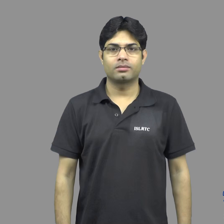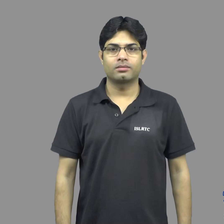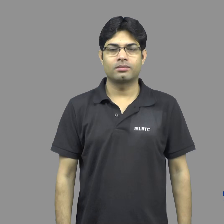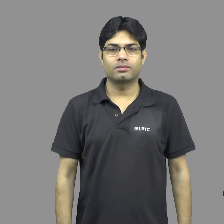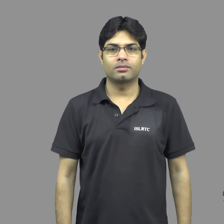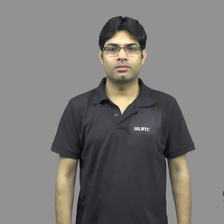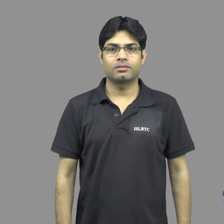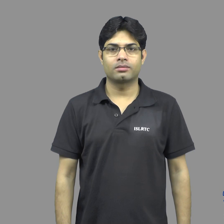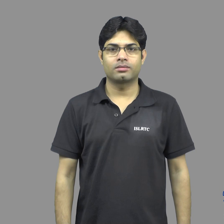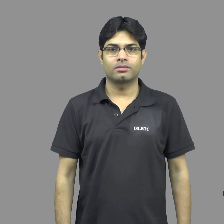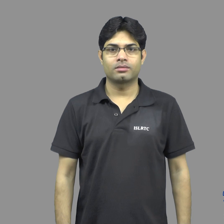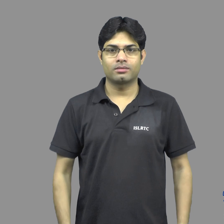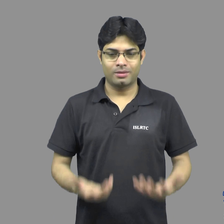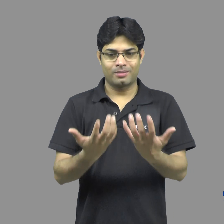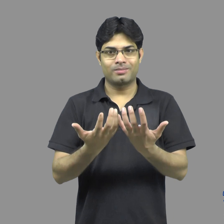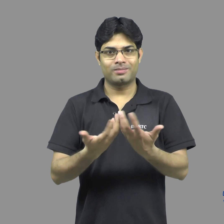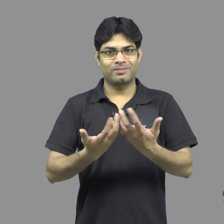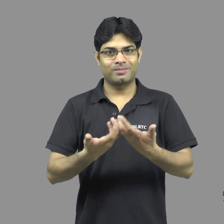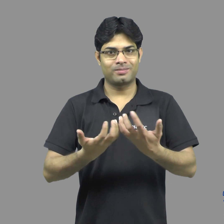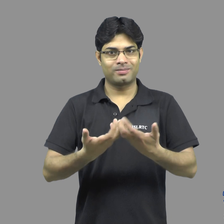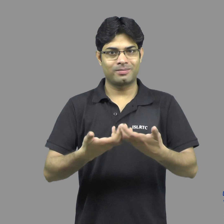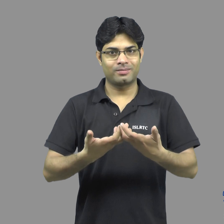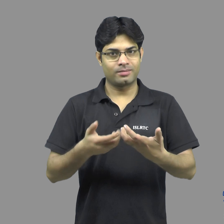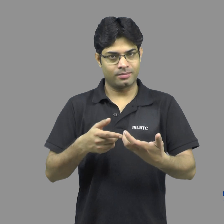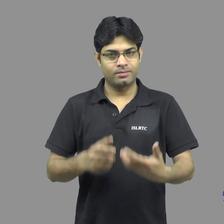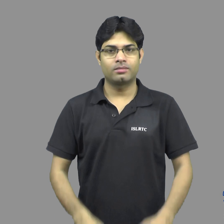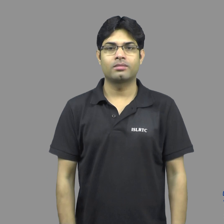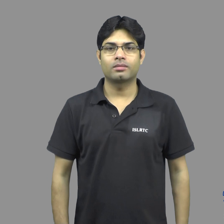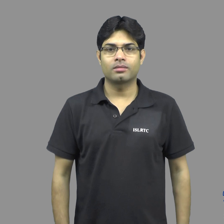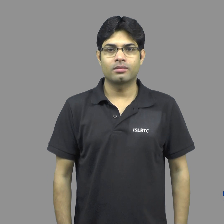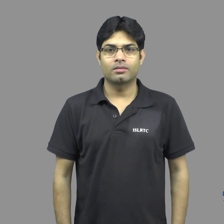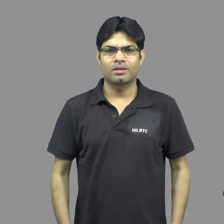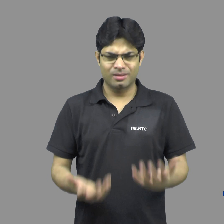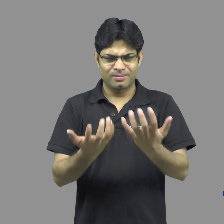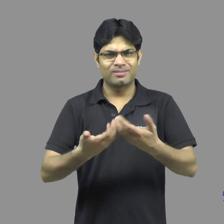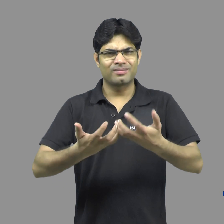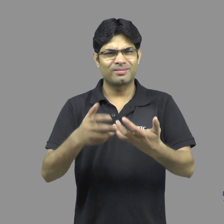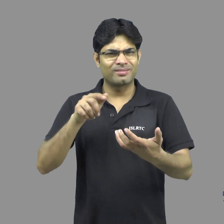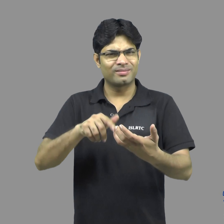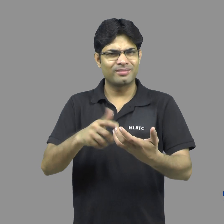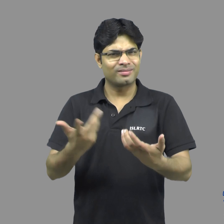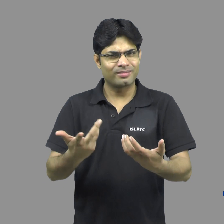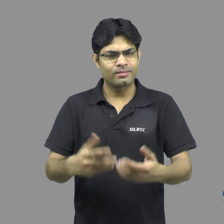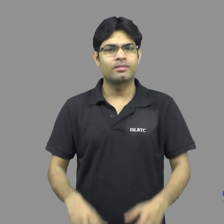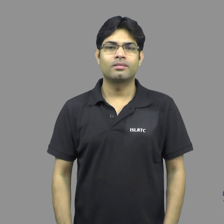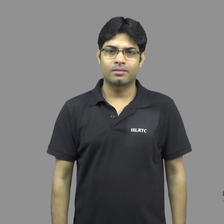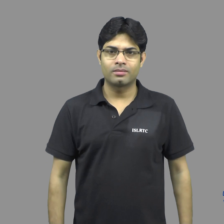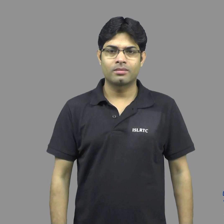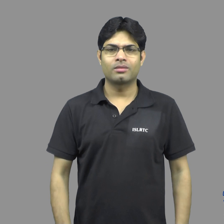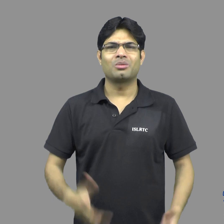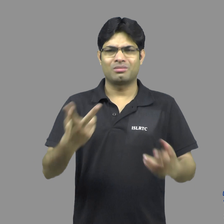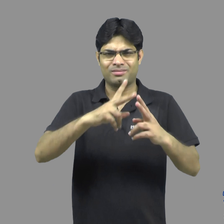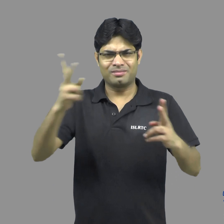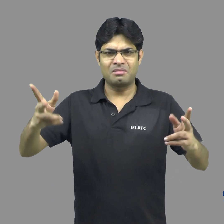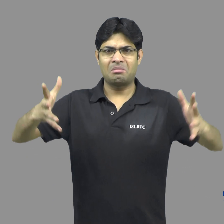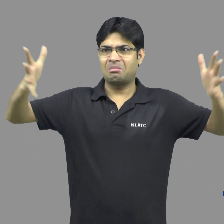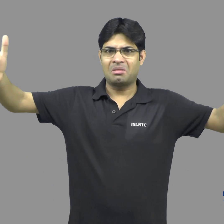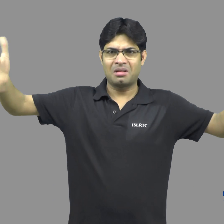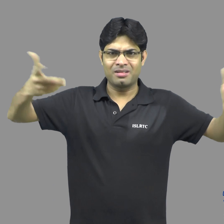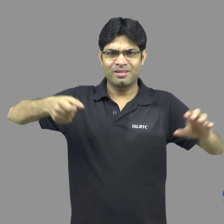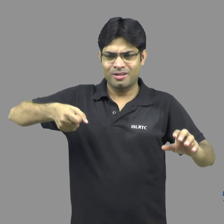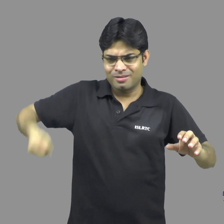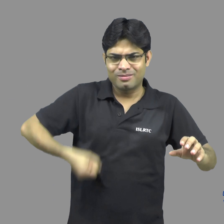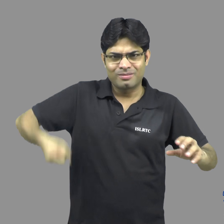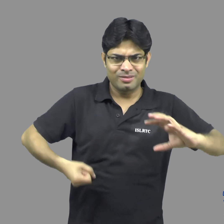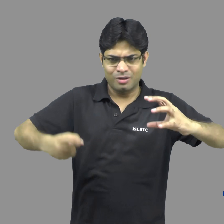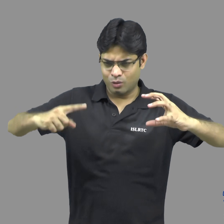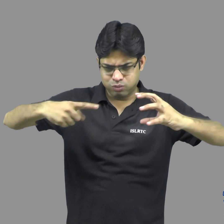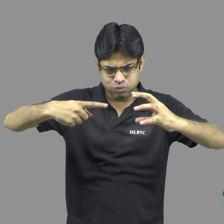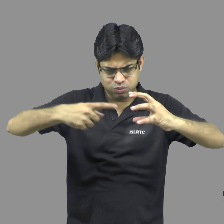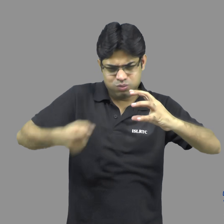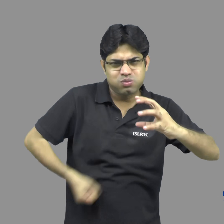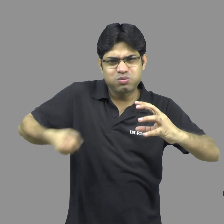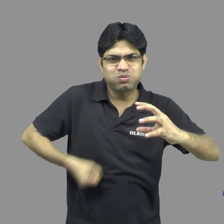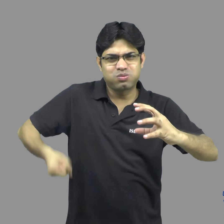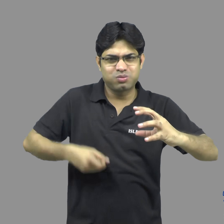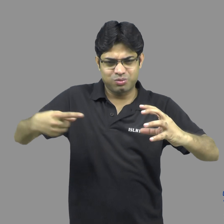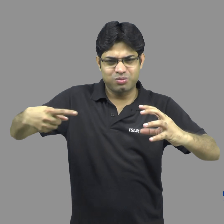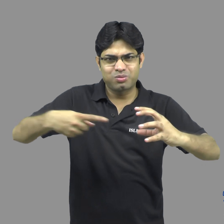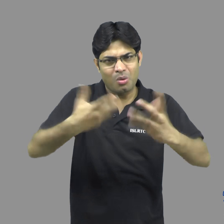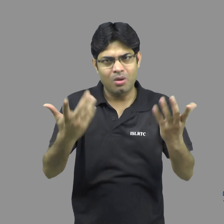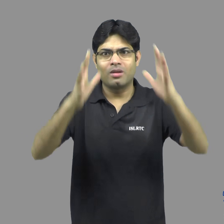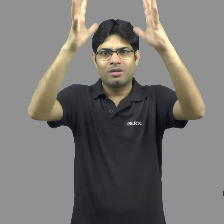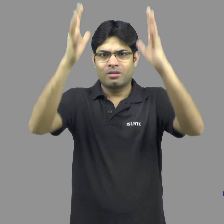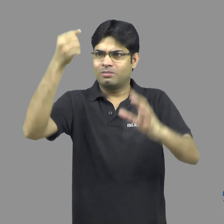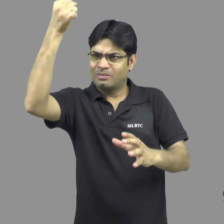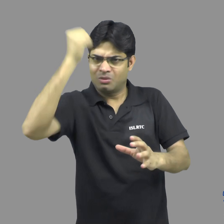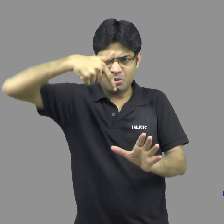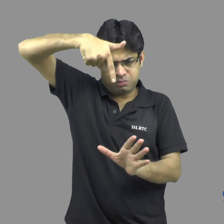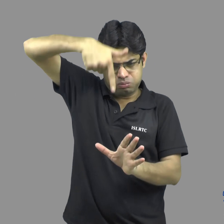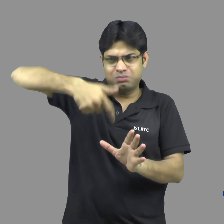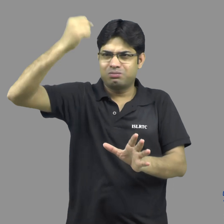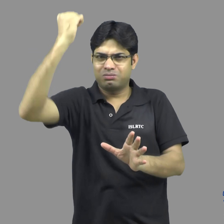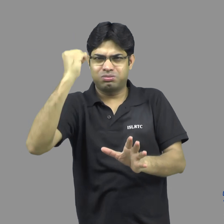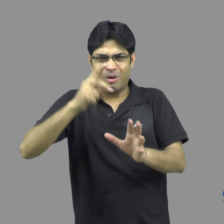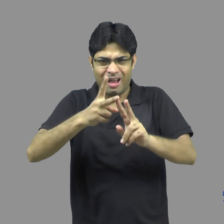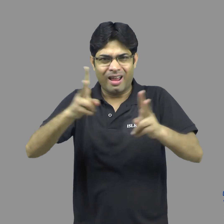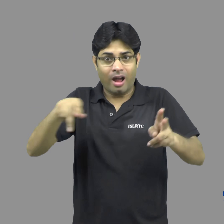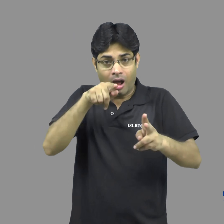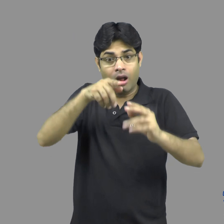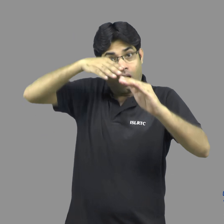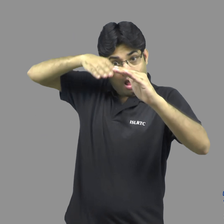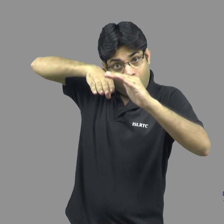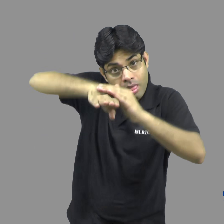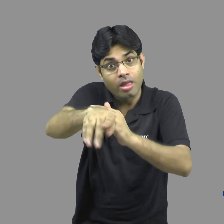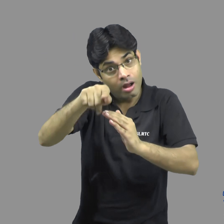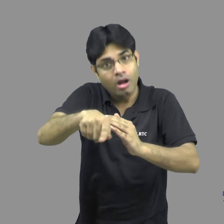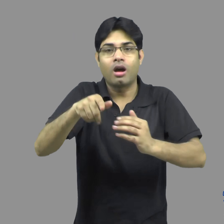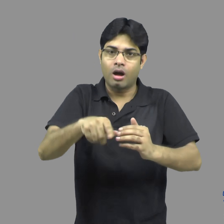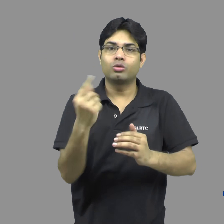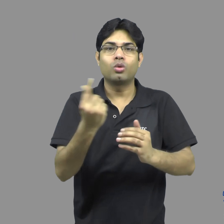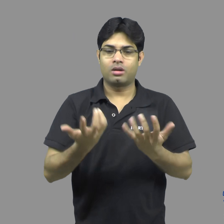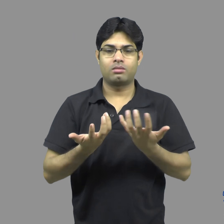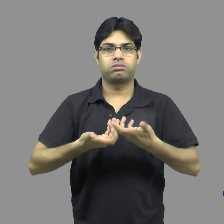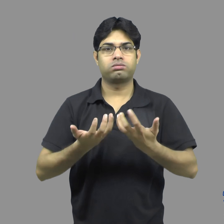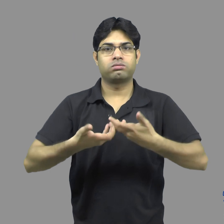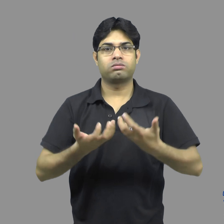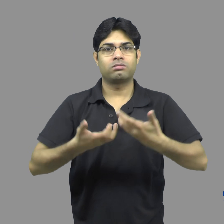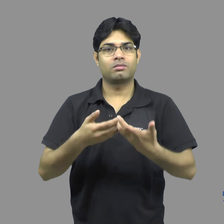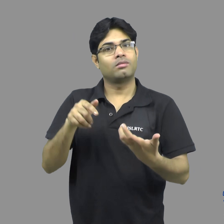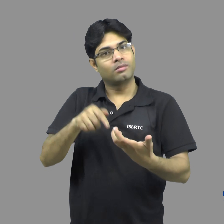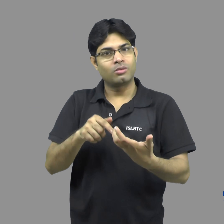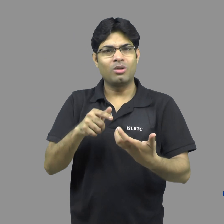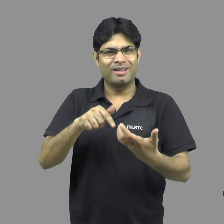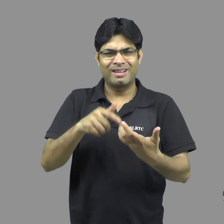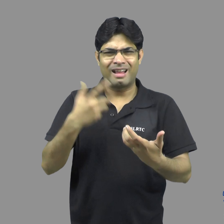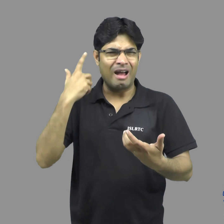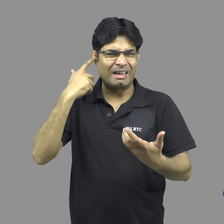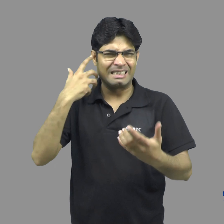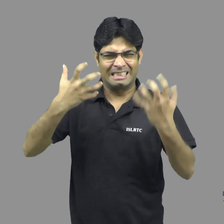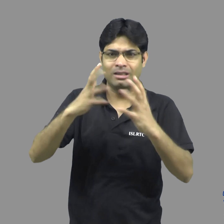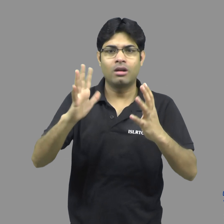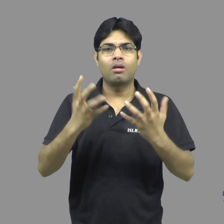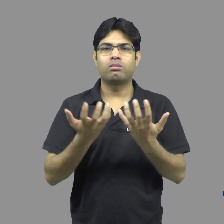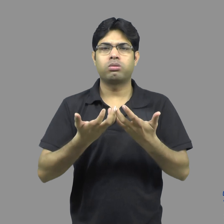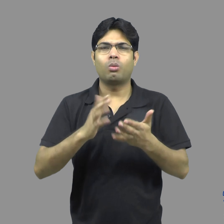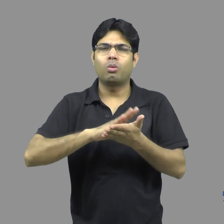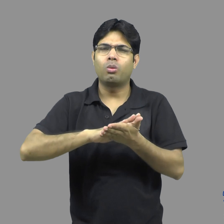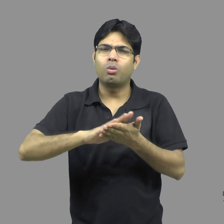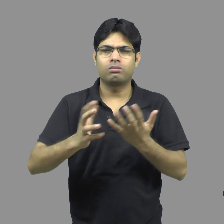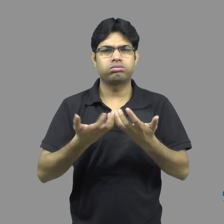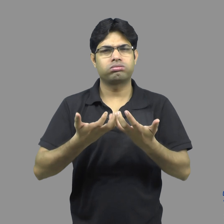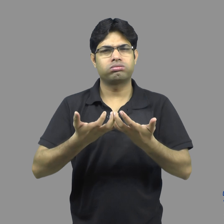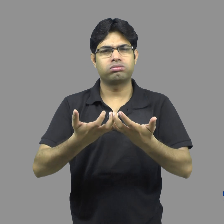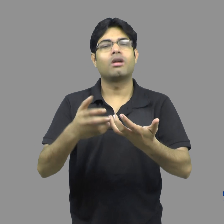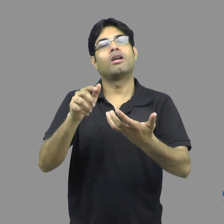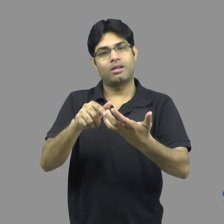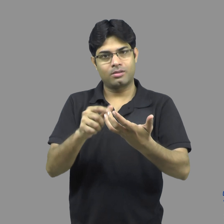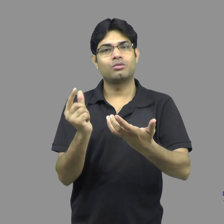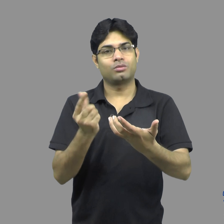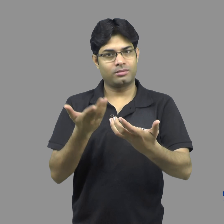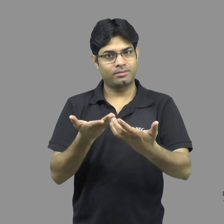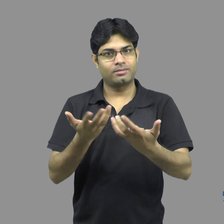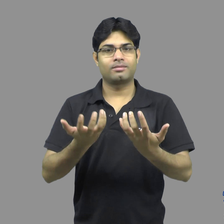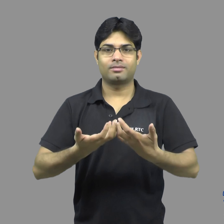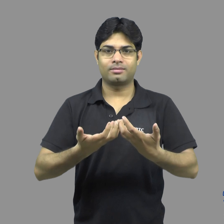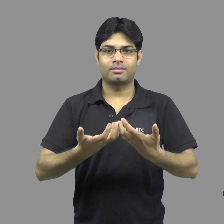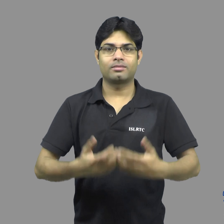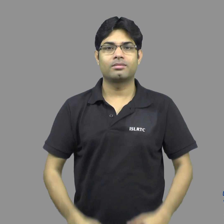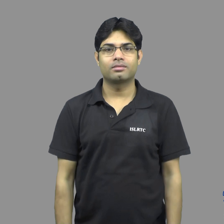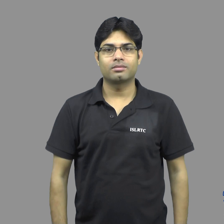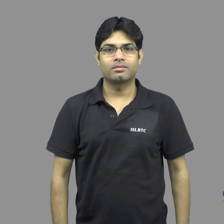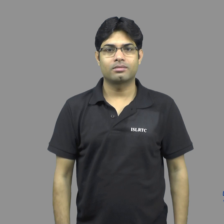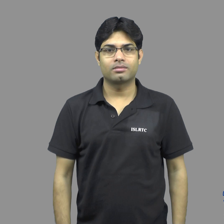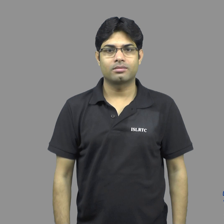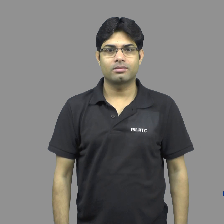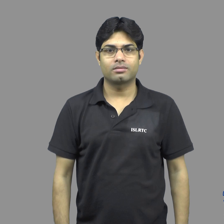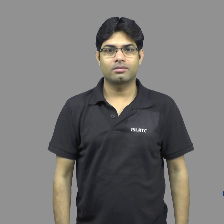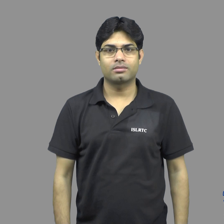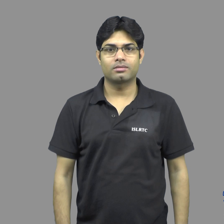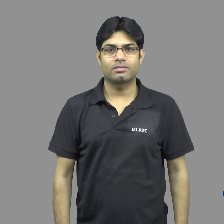Spur Gear